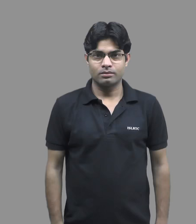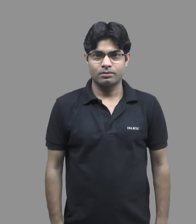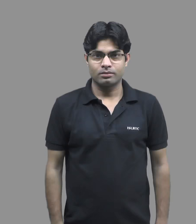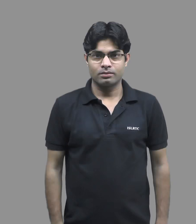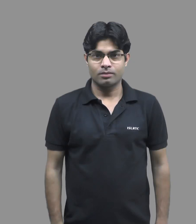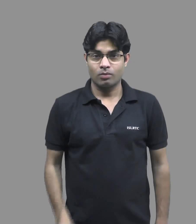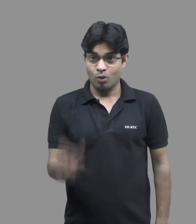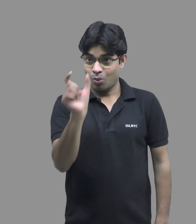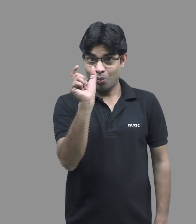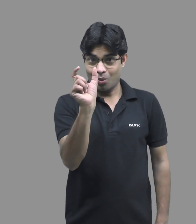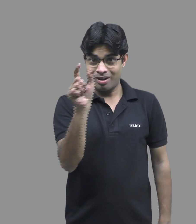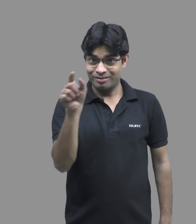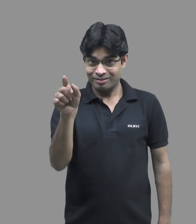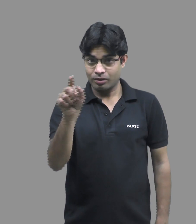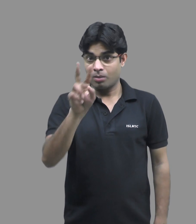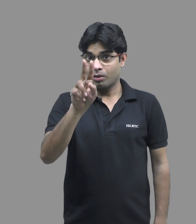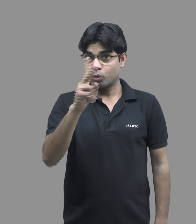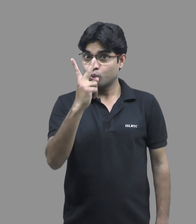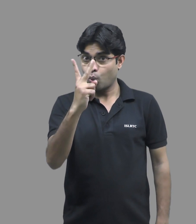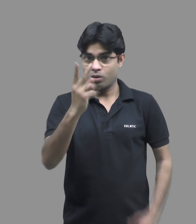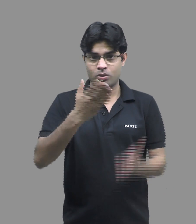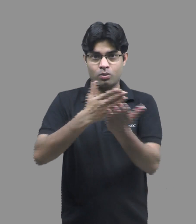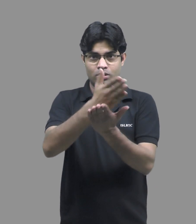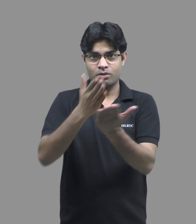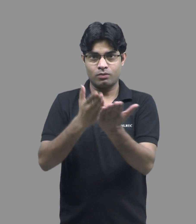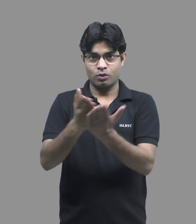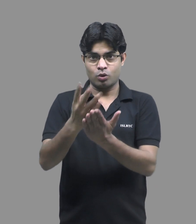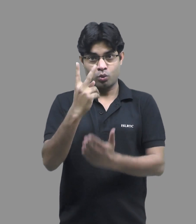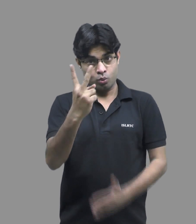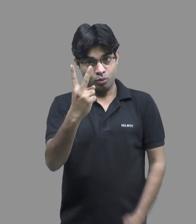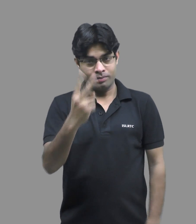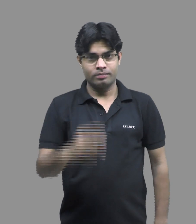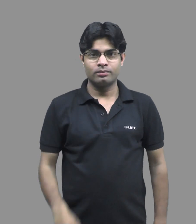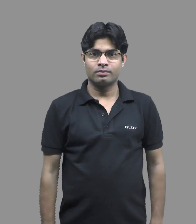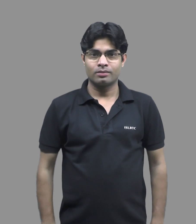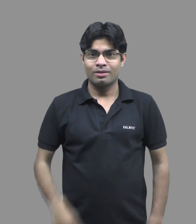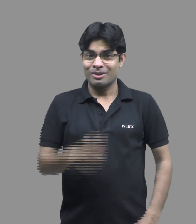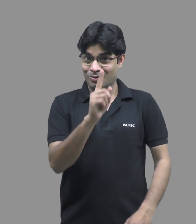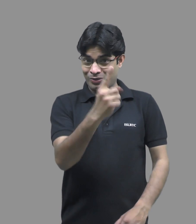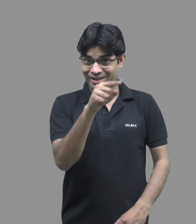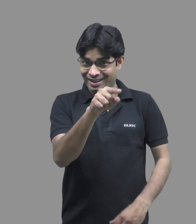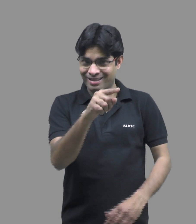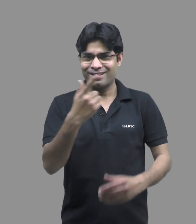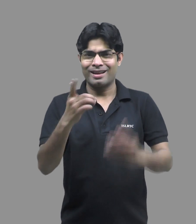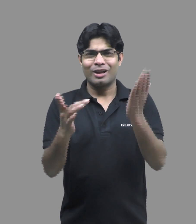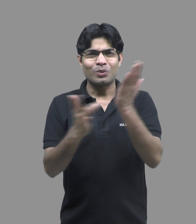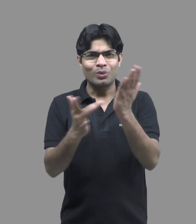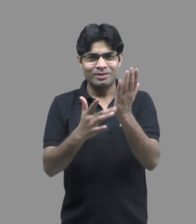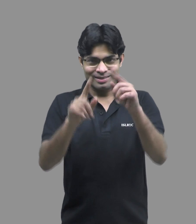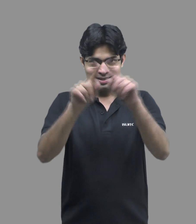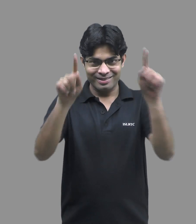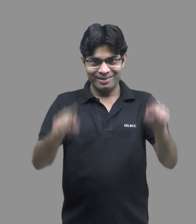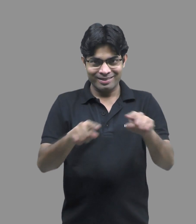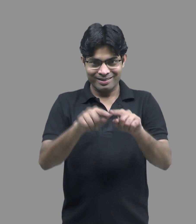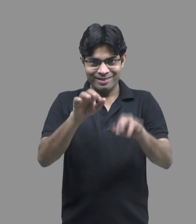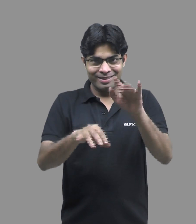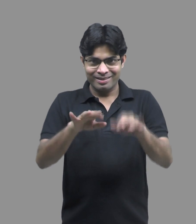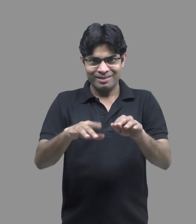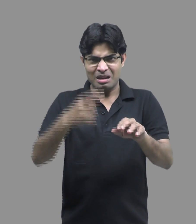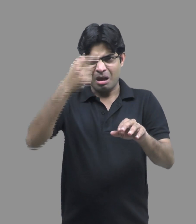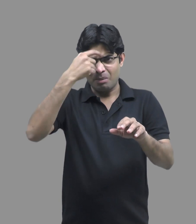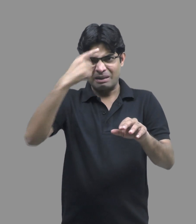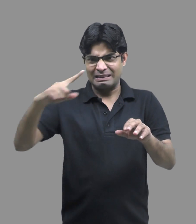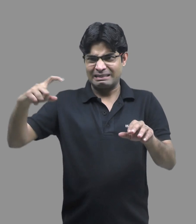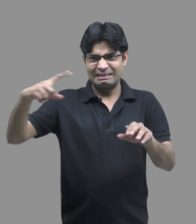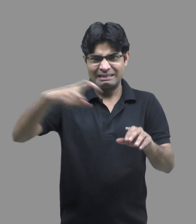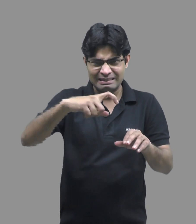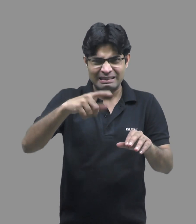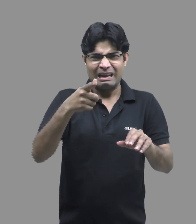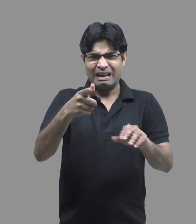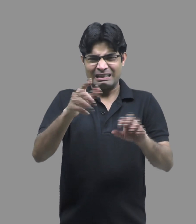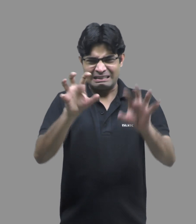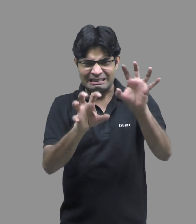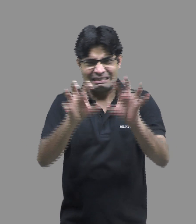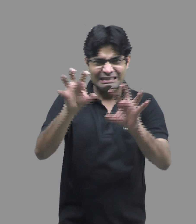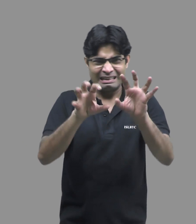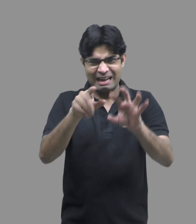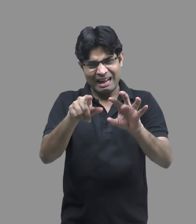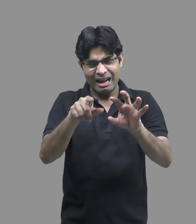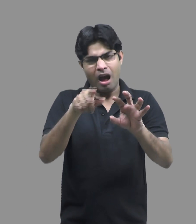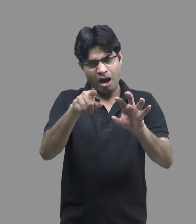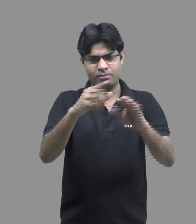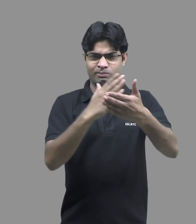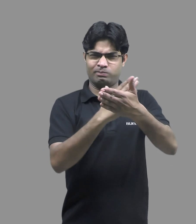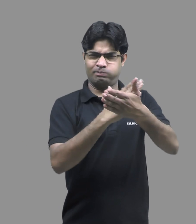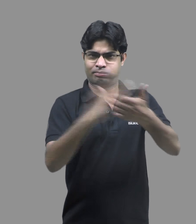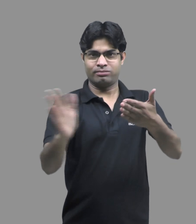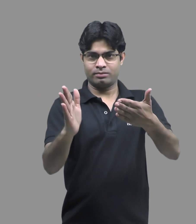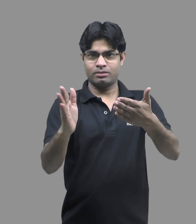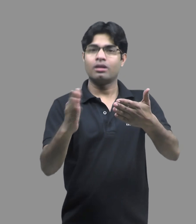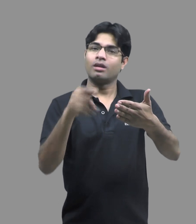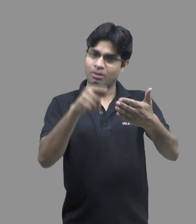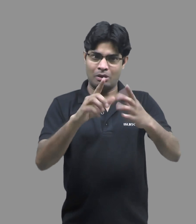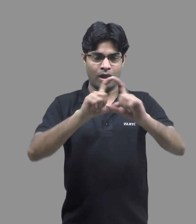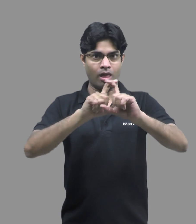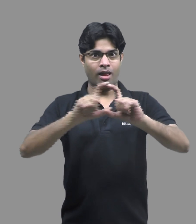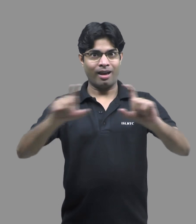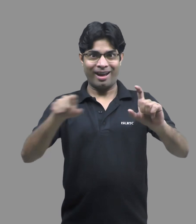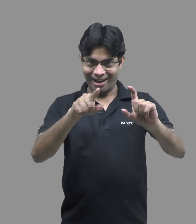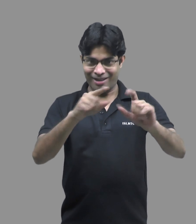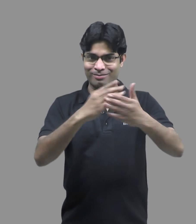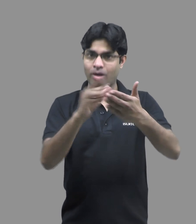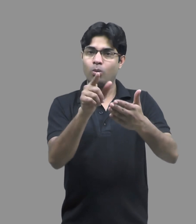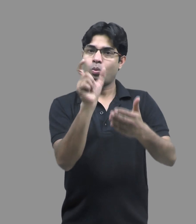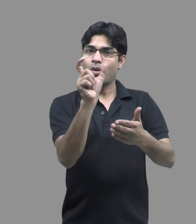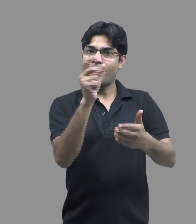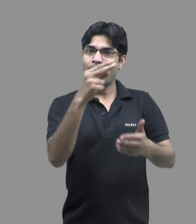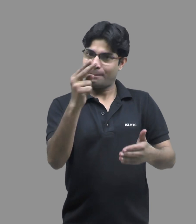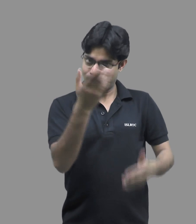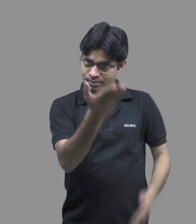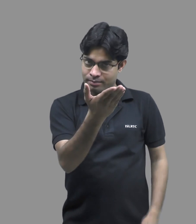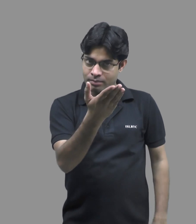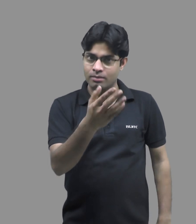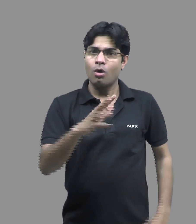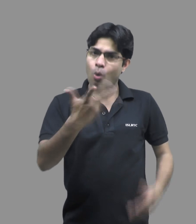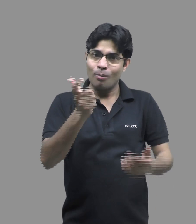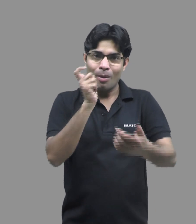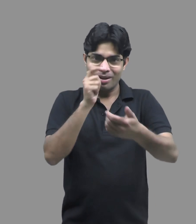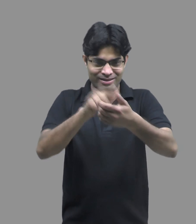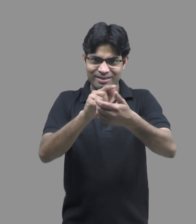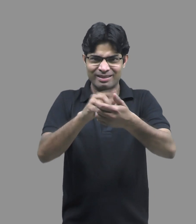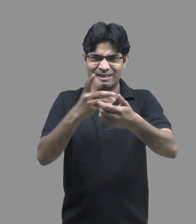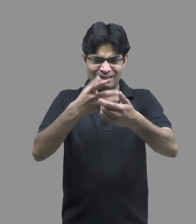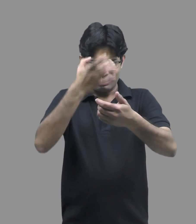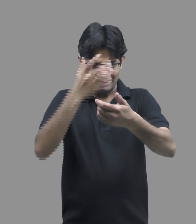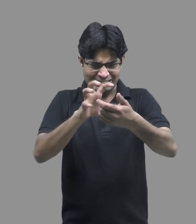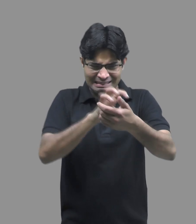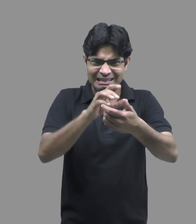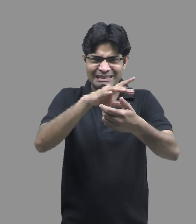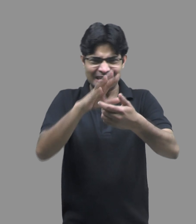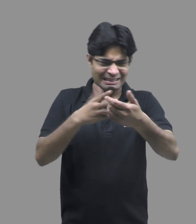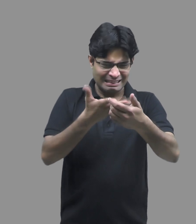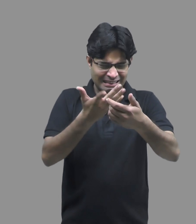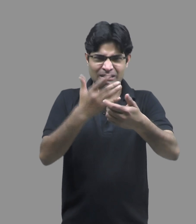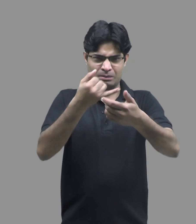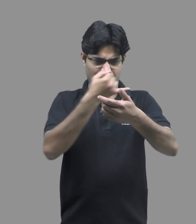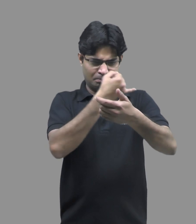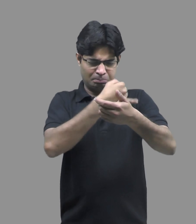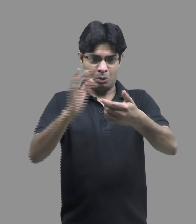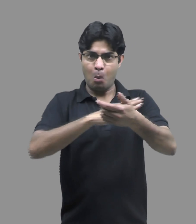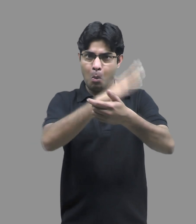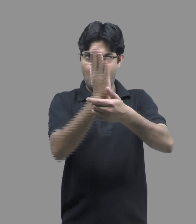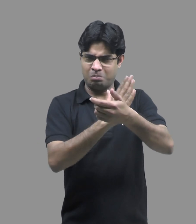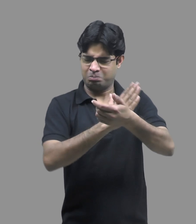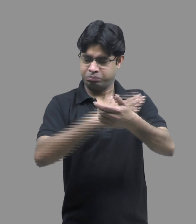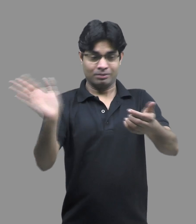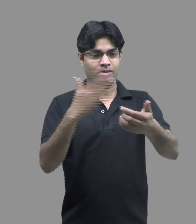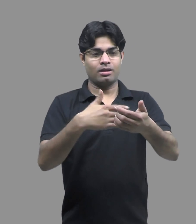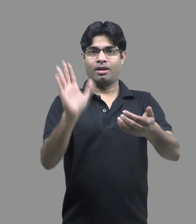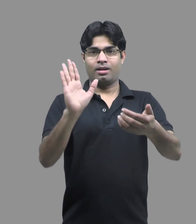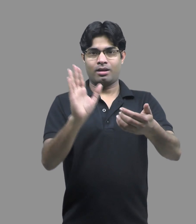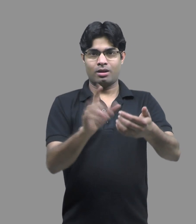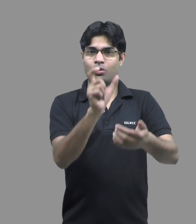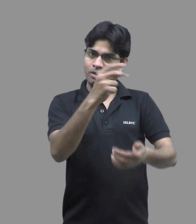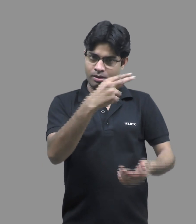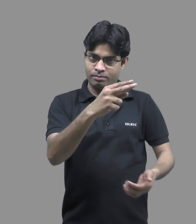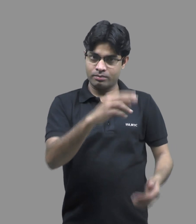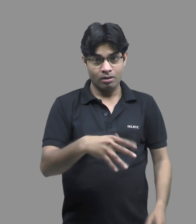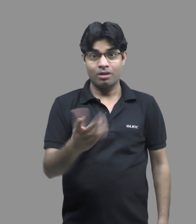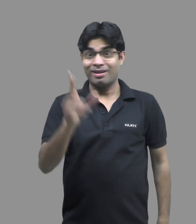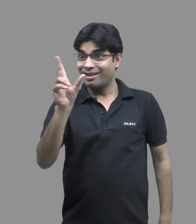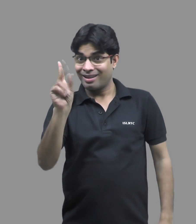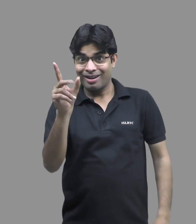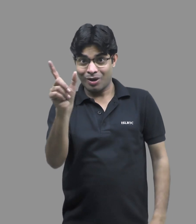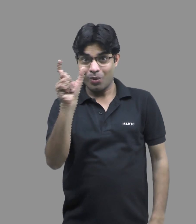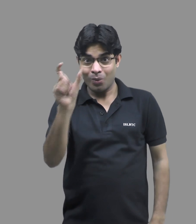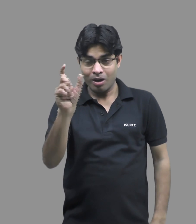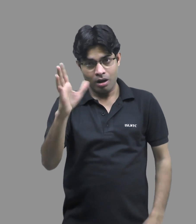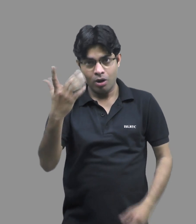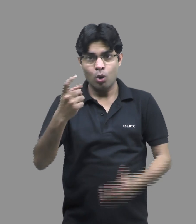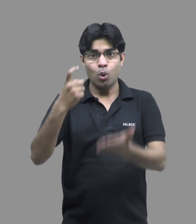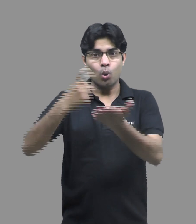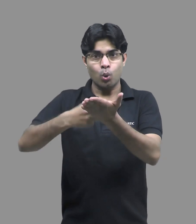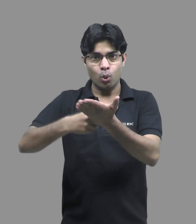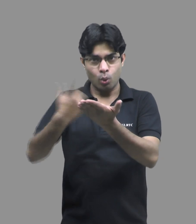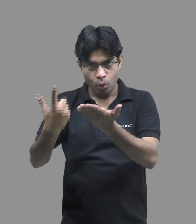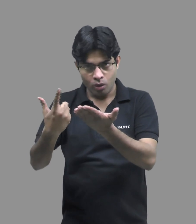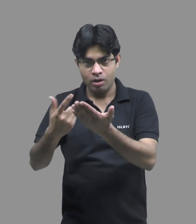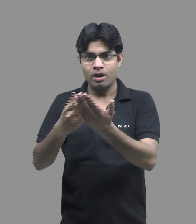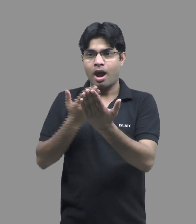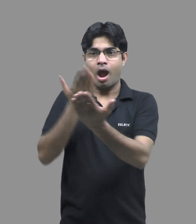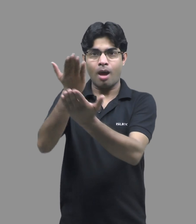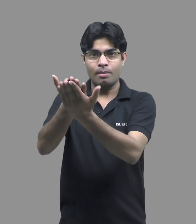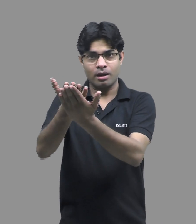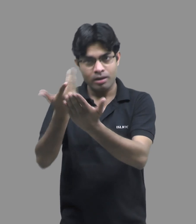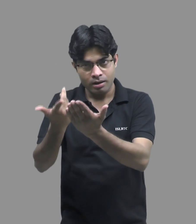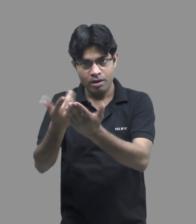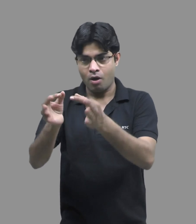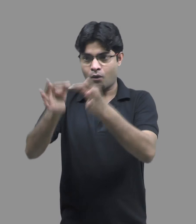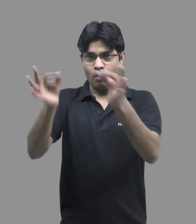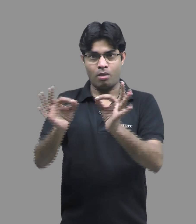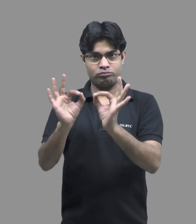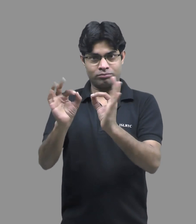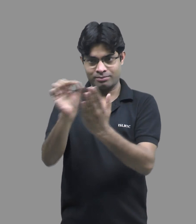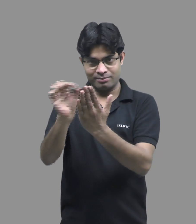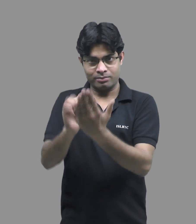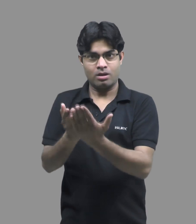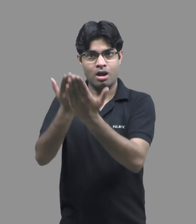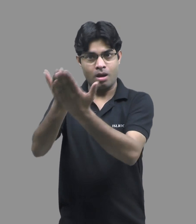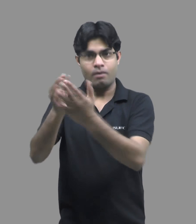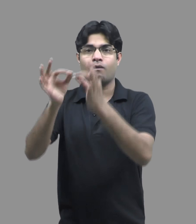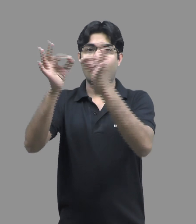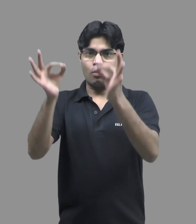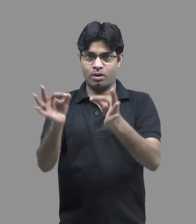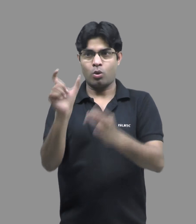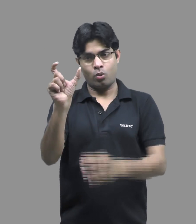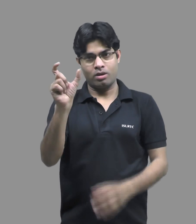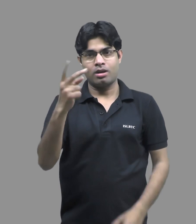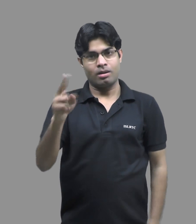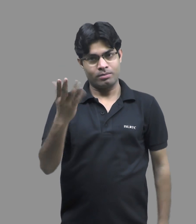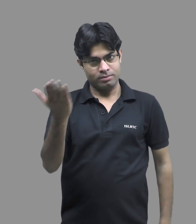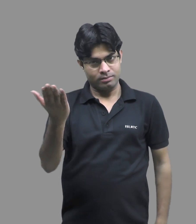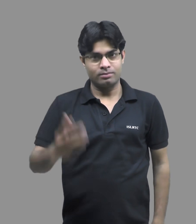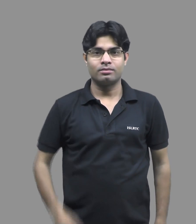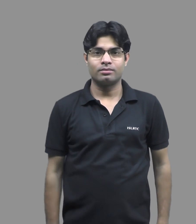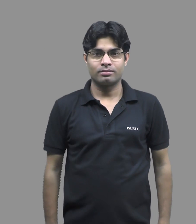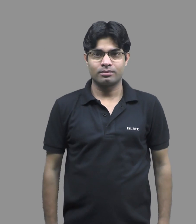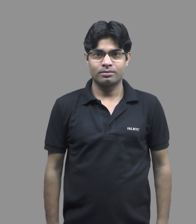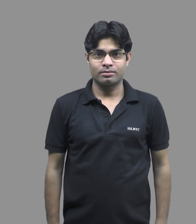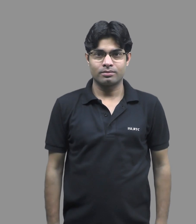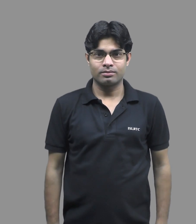Format